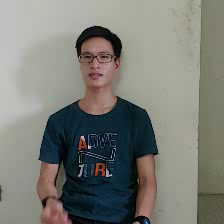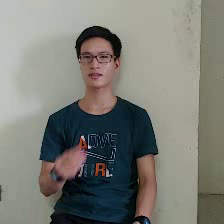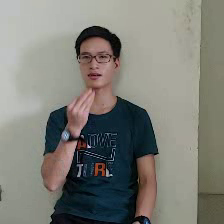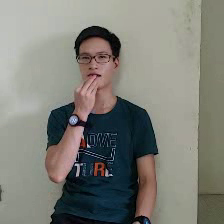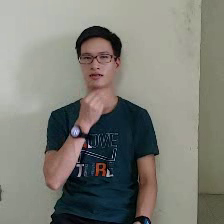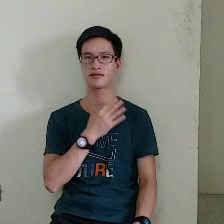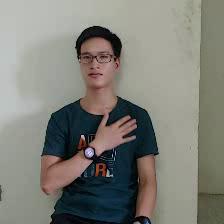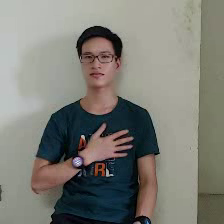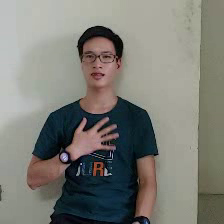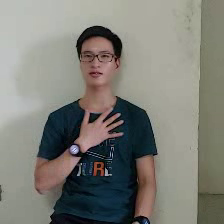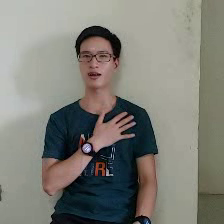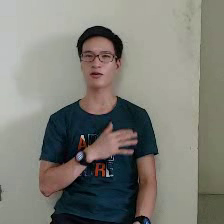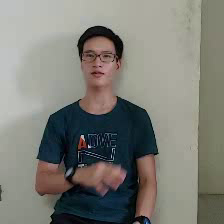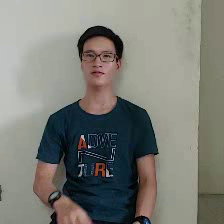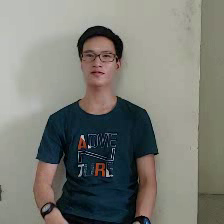Ăn mừng